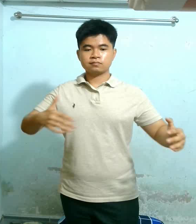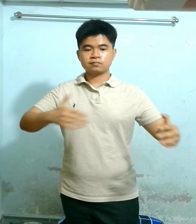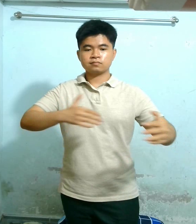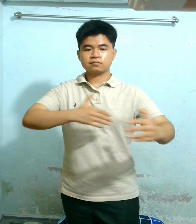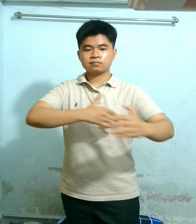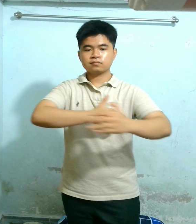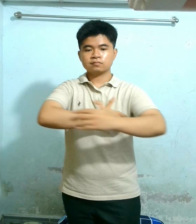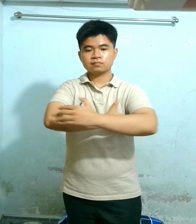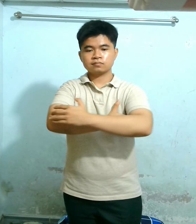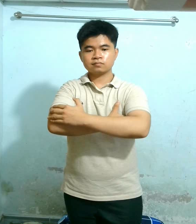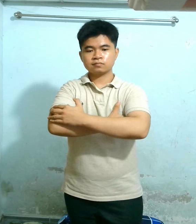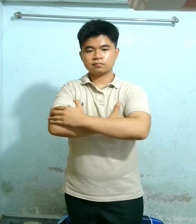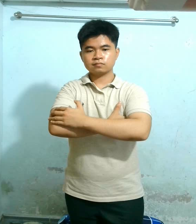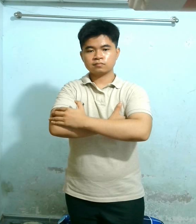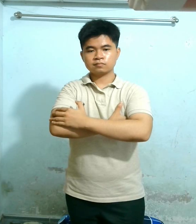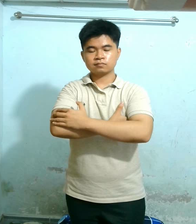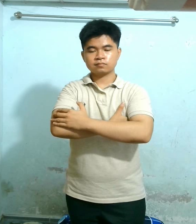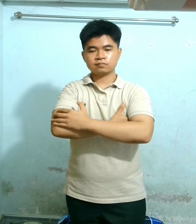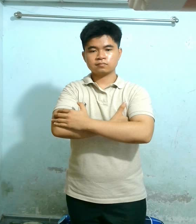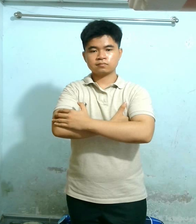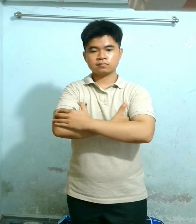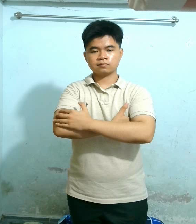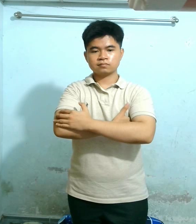om